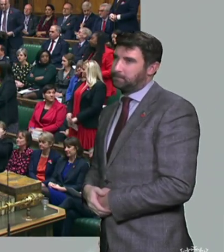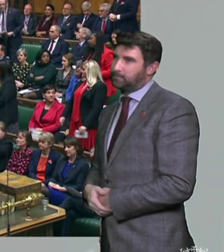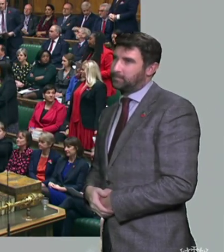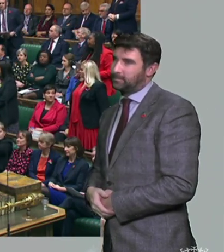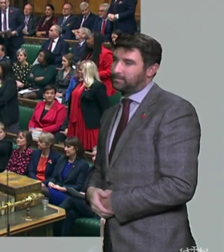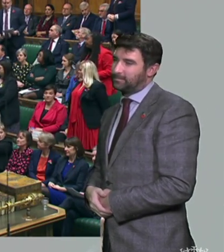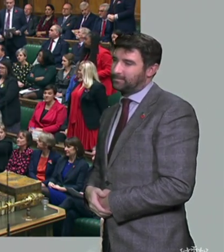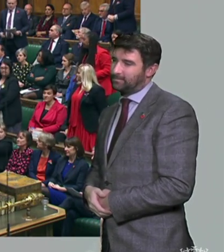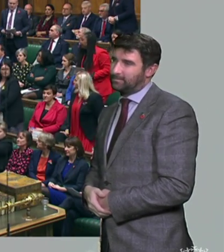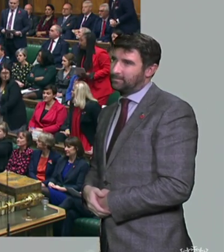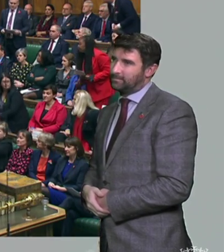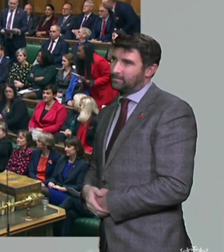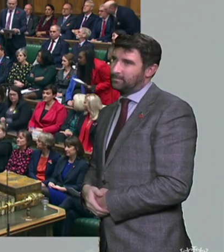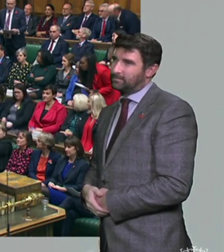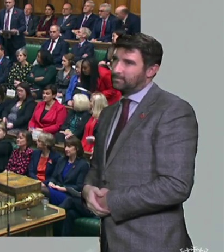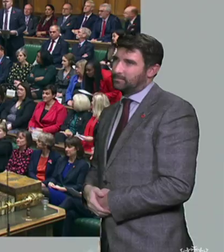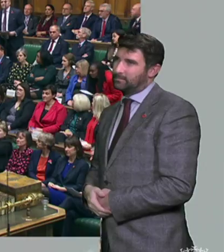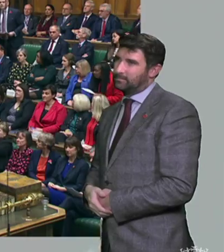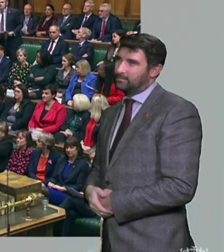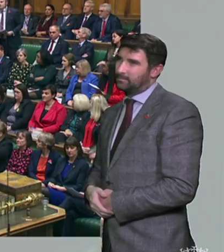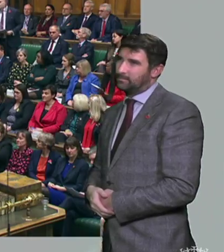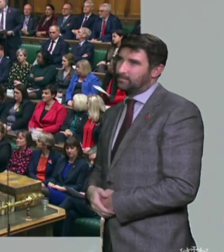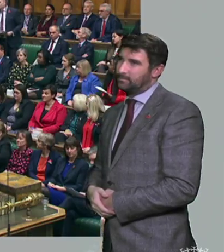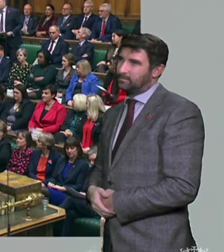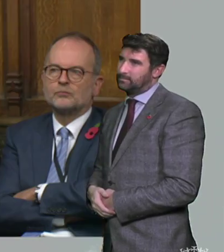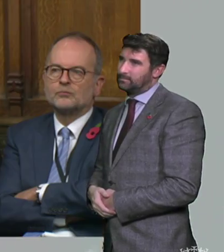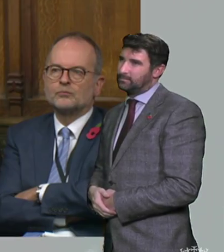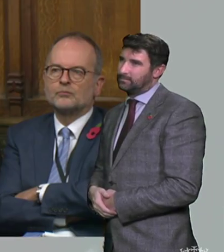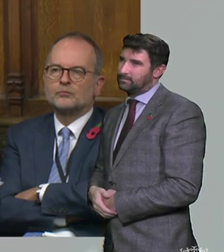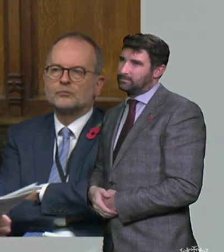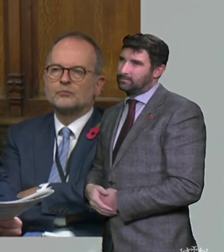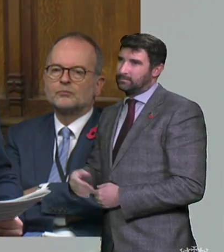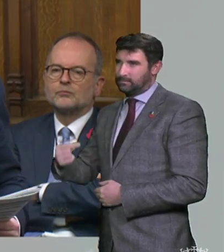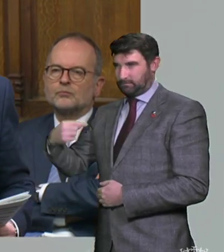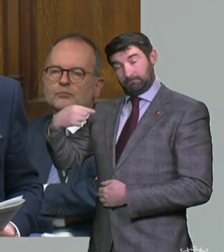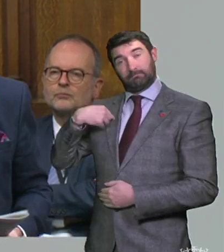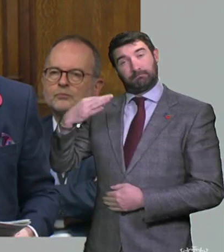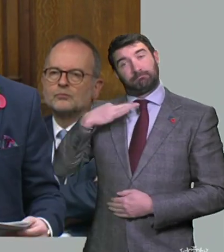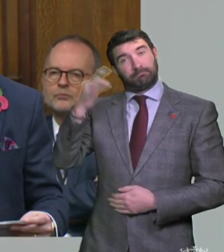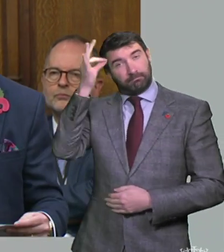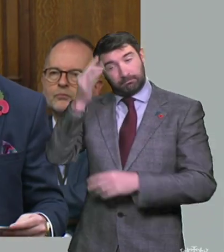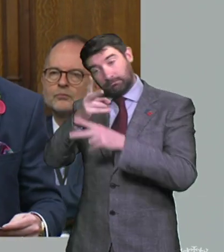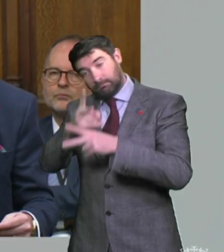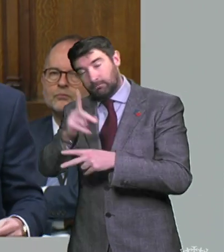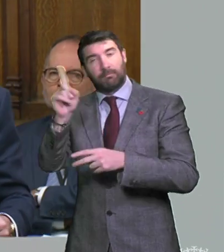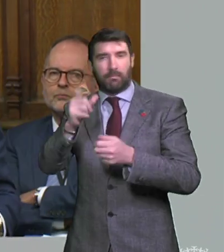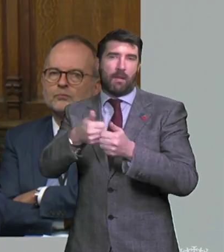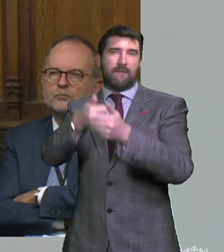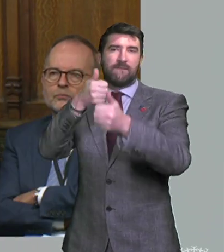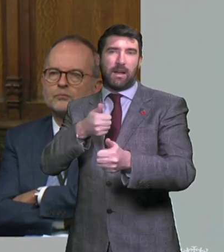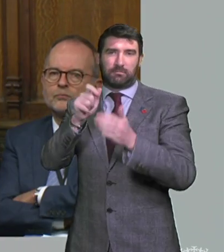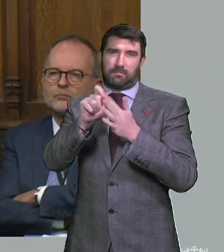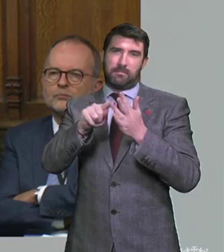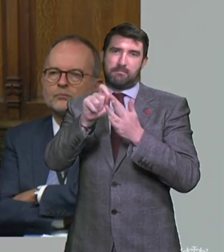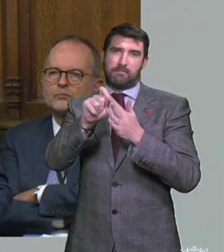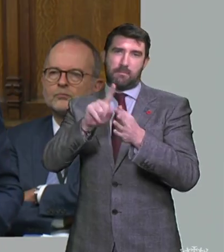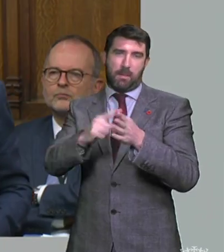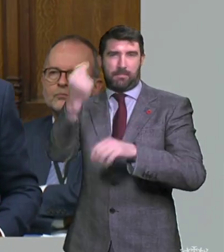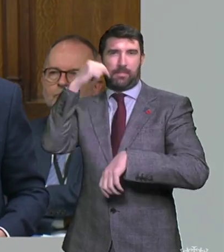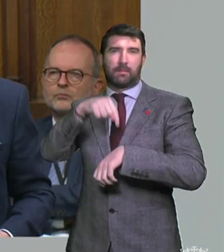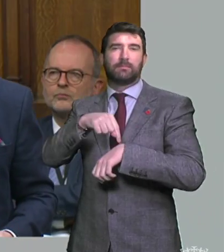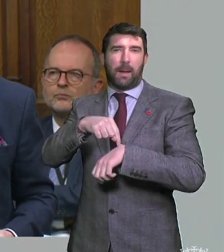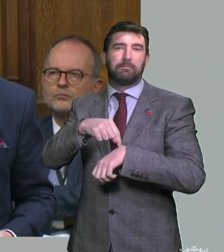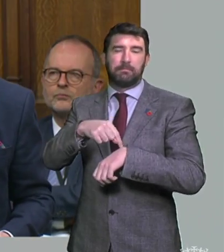The people I serve will of course be commemorating Remembrance Day. Bermondsey was the original home of the poppy factory, providing work for injured veterans of the great war over 100 years ago.